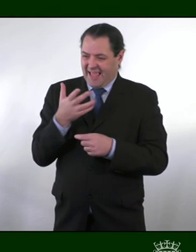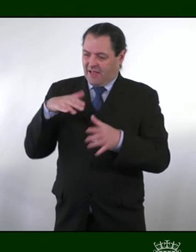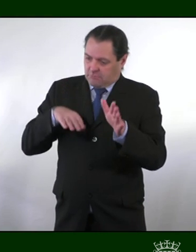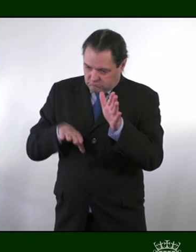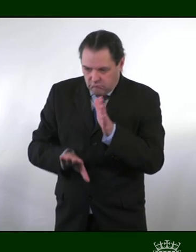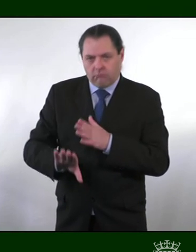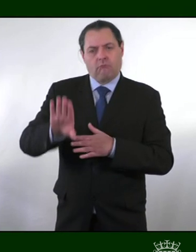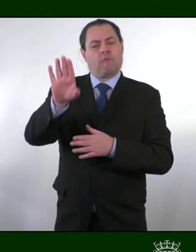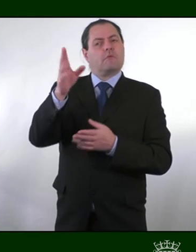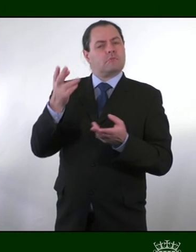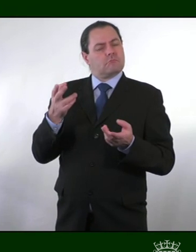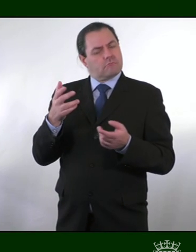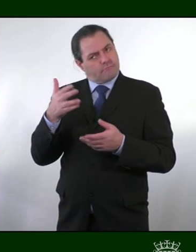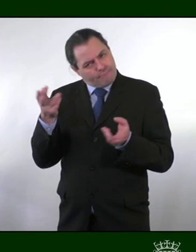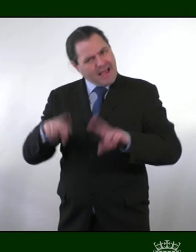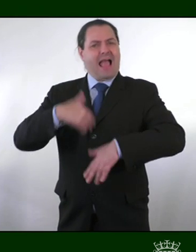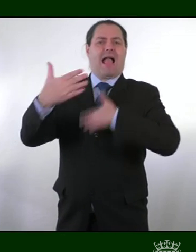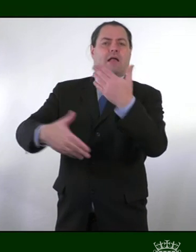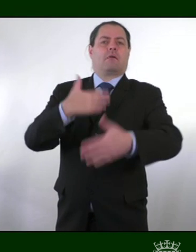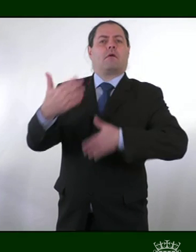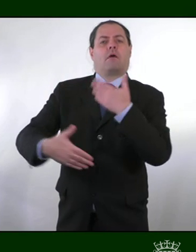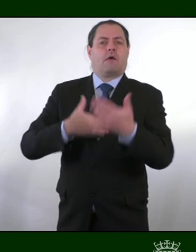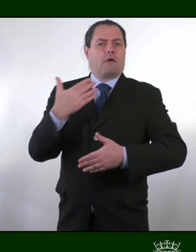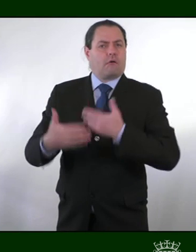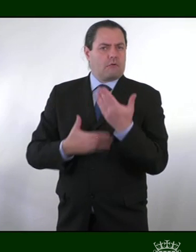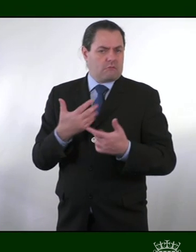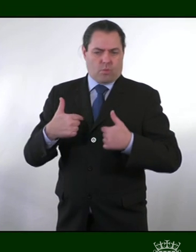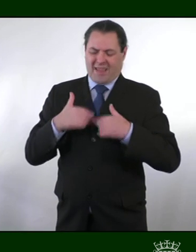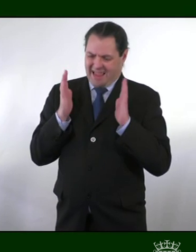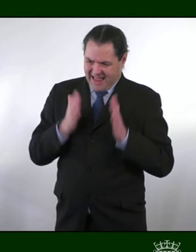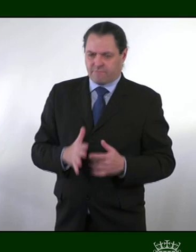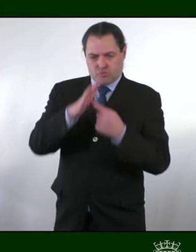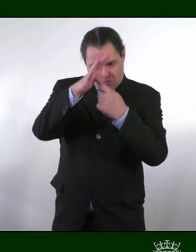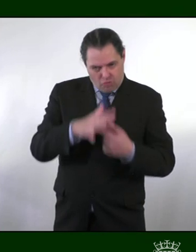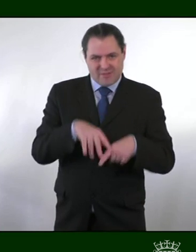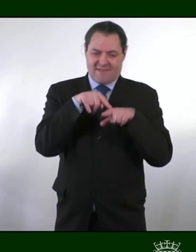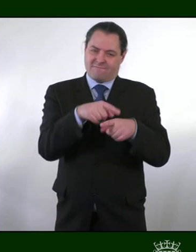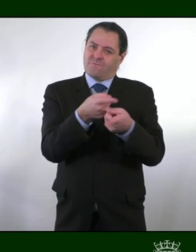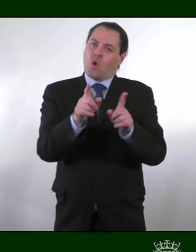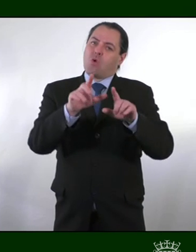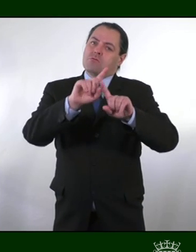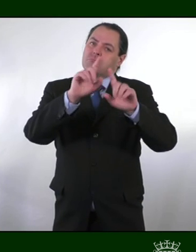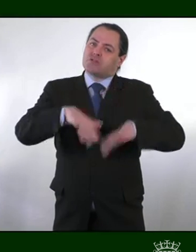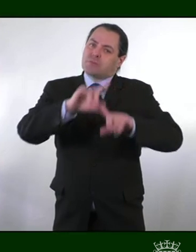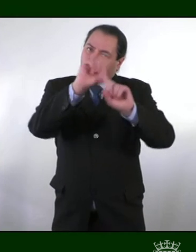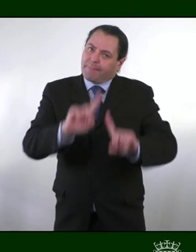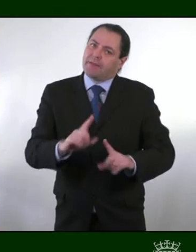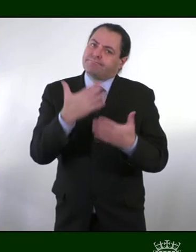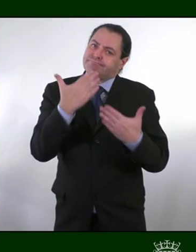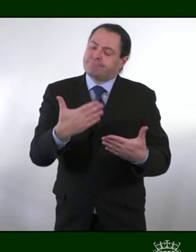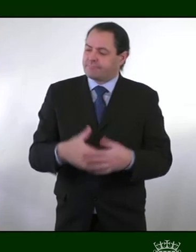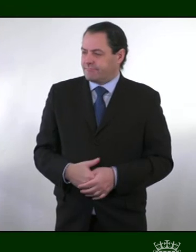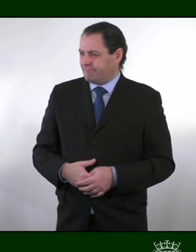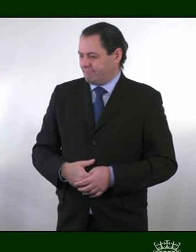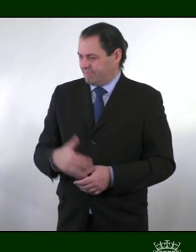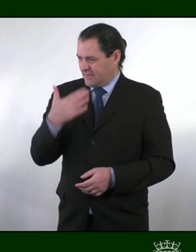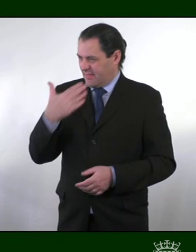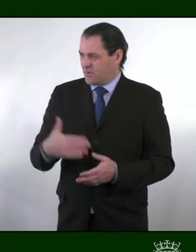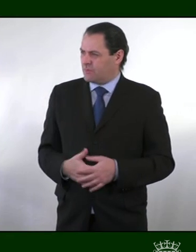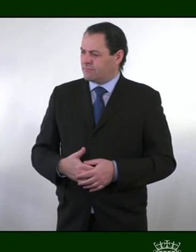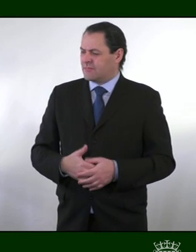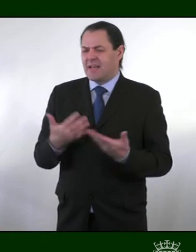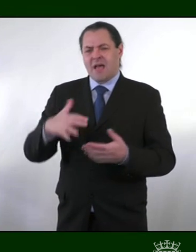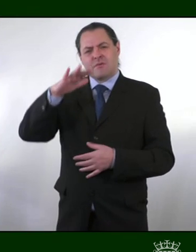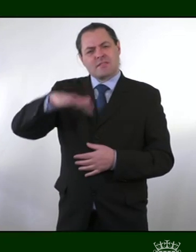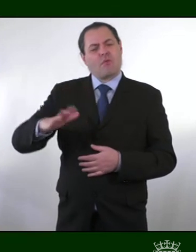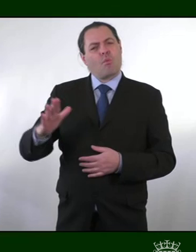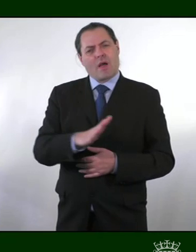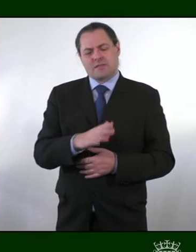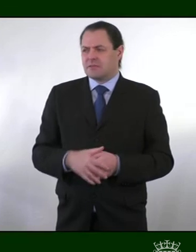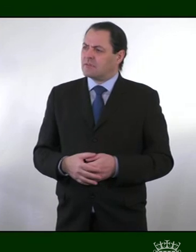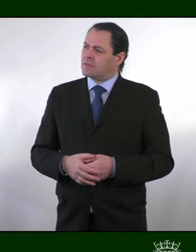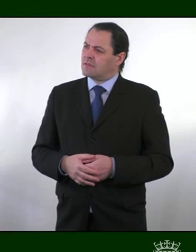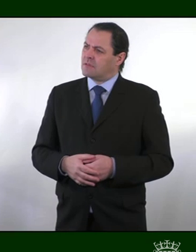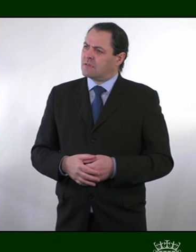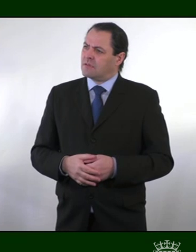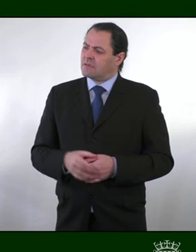Now, difficult decisions and all, we must deliver on the priorities of the British people.